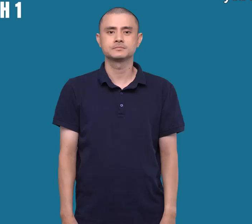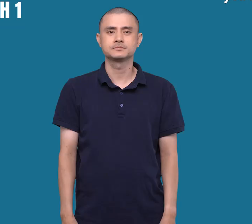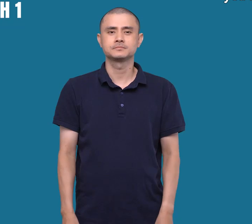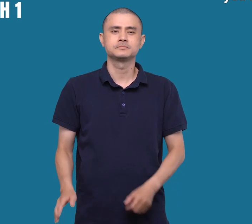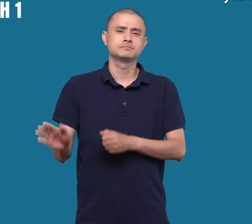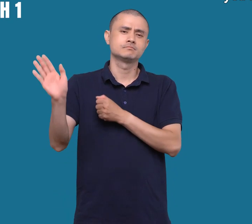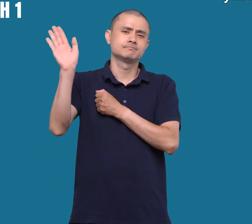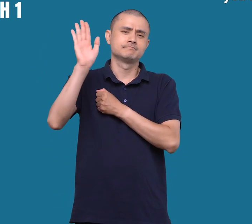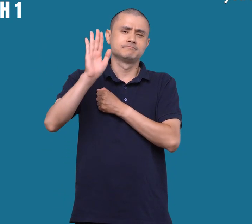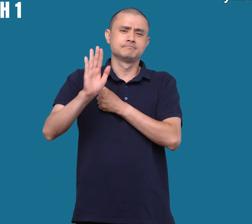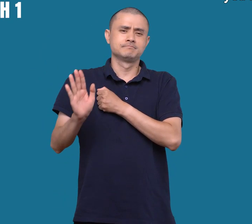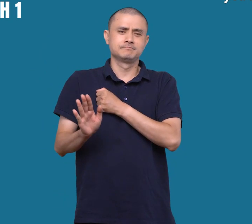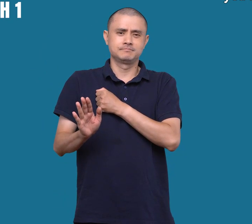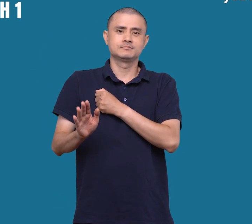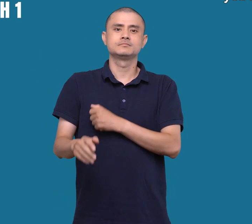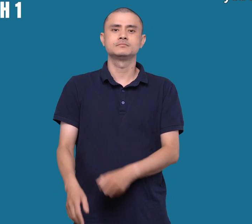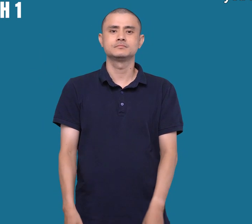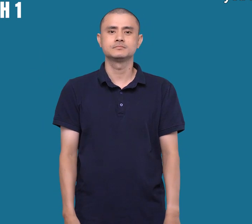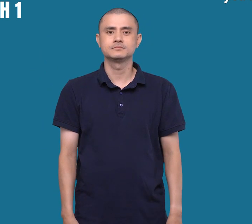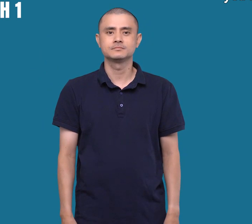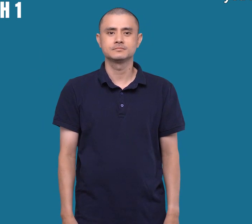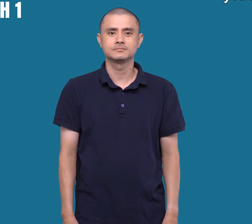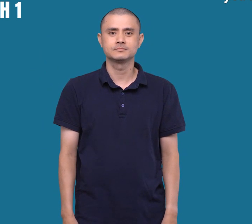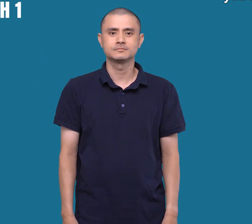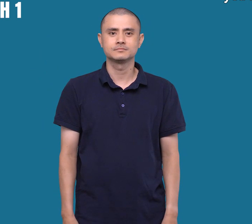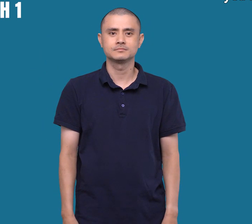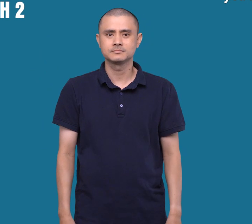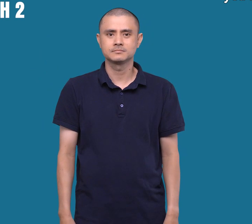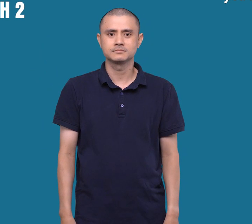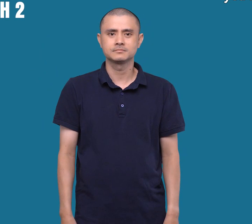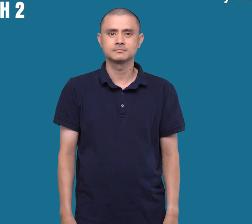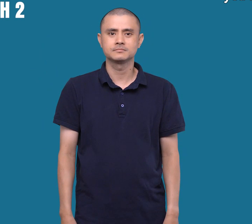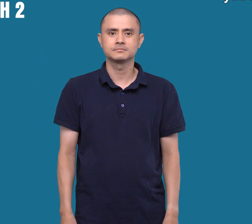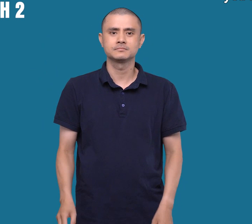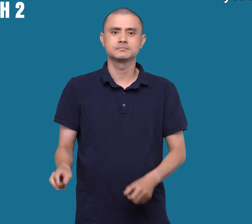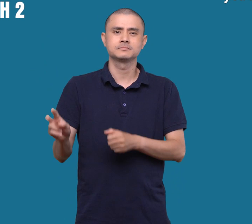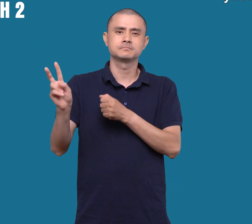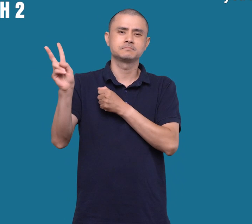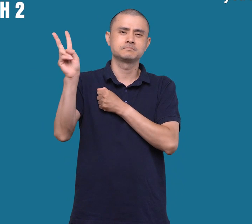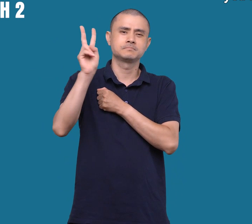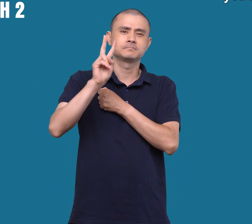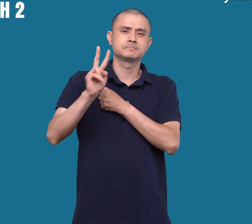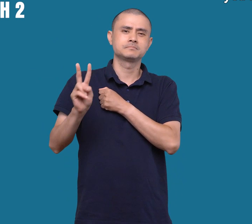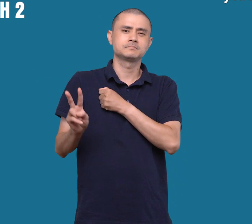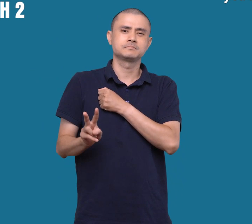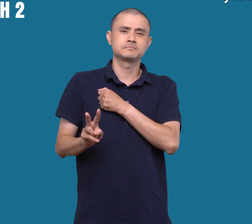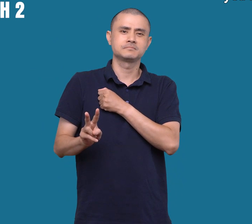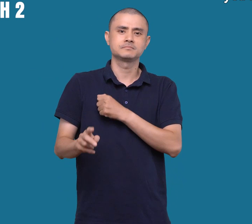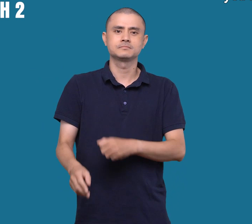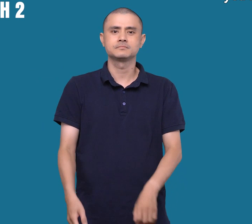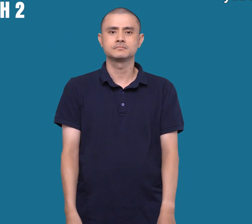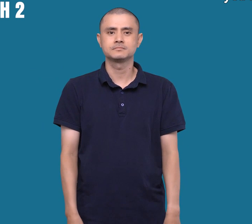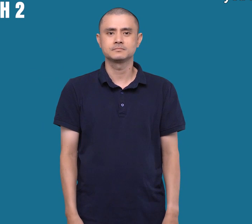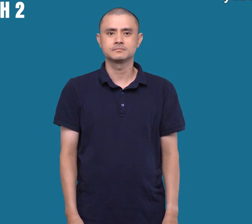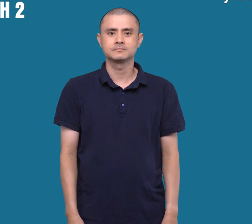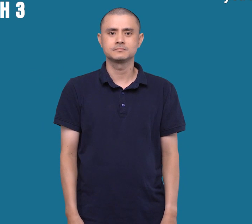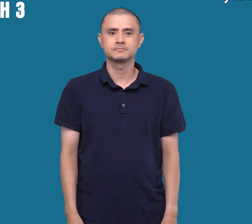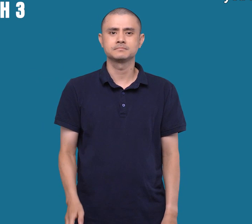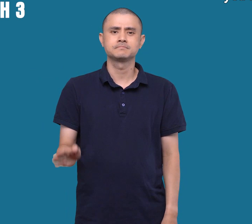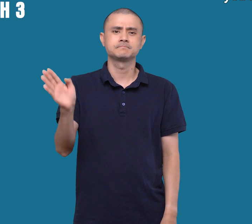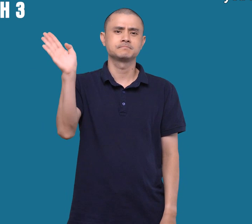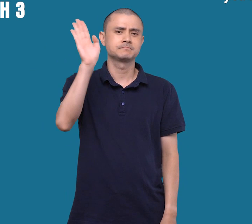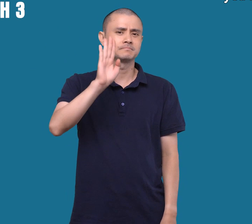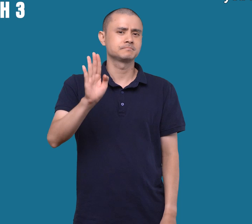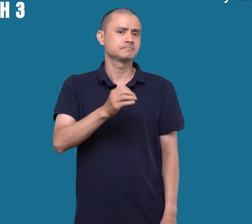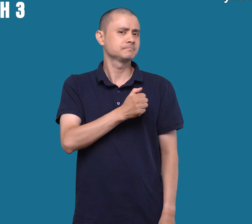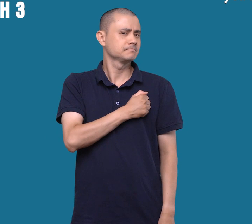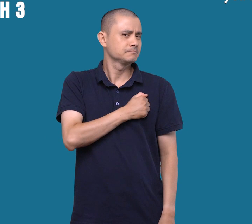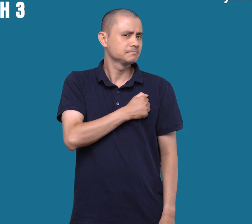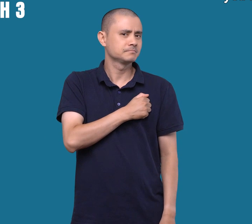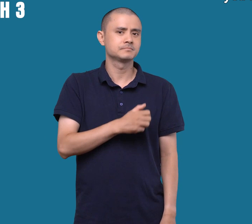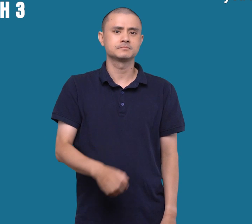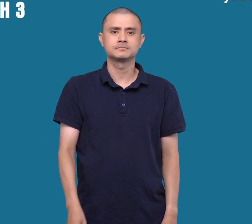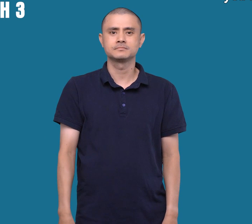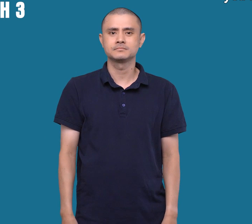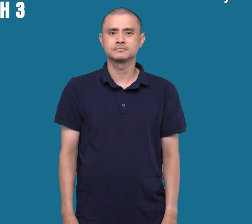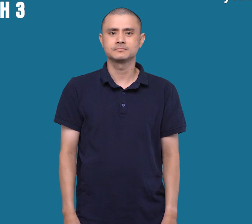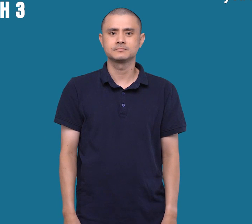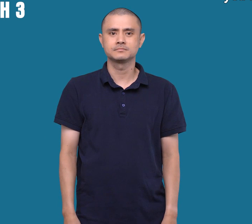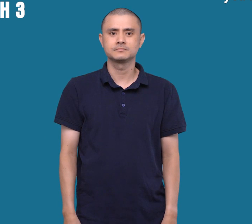yêu nước Việt Nam